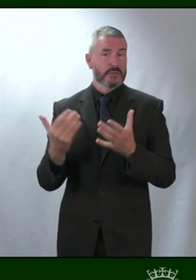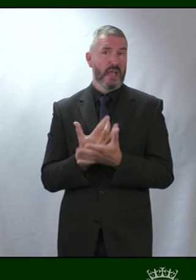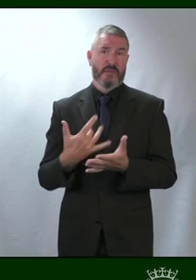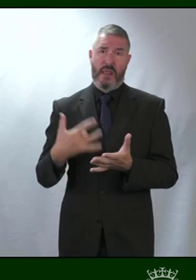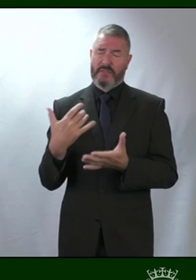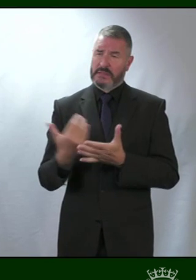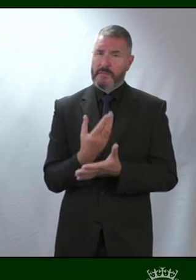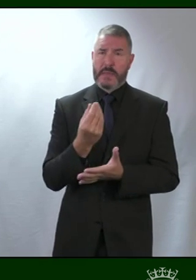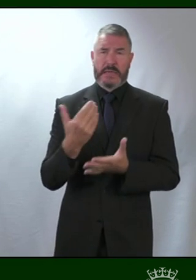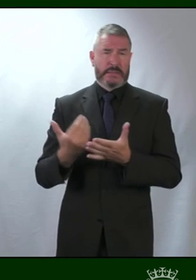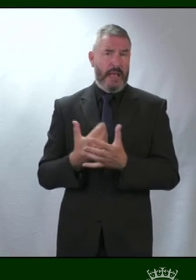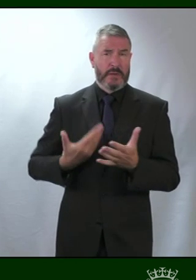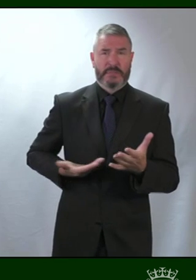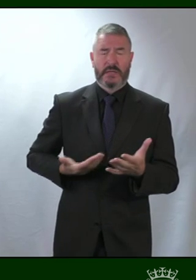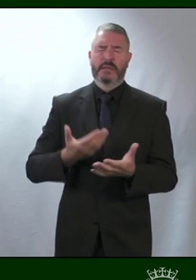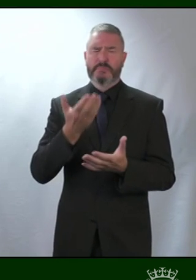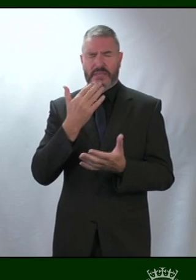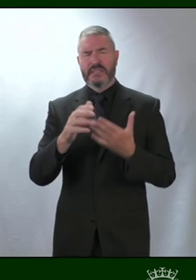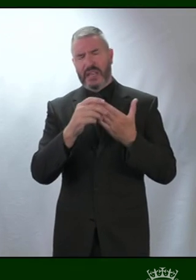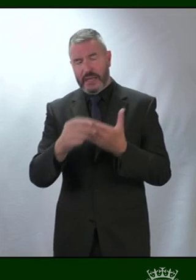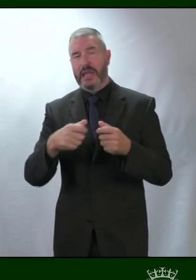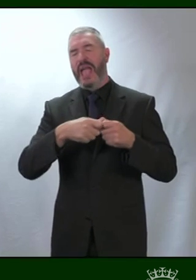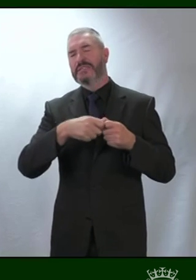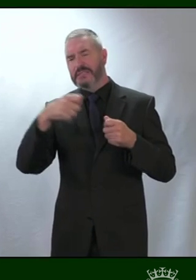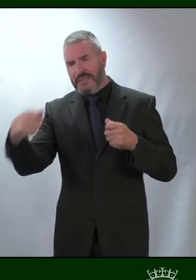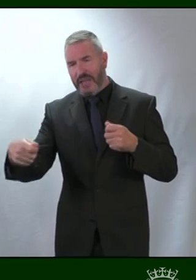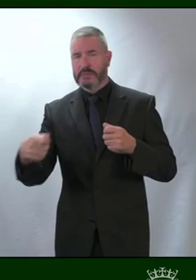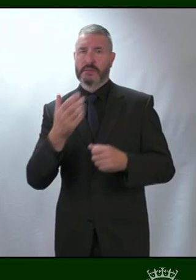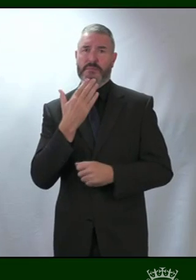Will the Prime Minister show the leadership required and save the jobs?